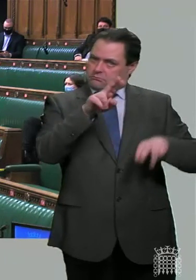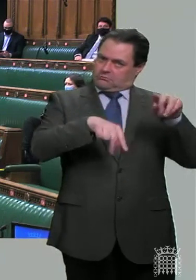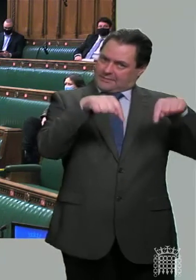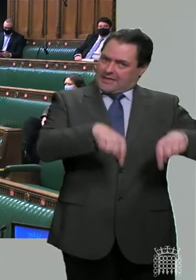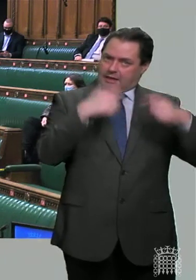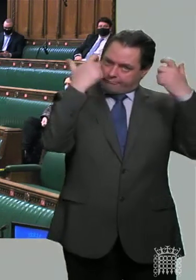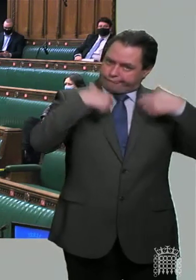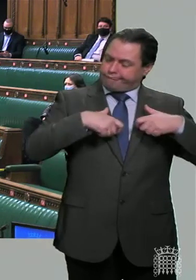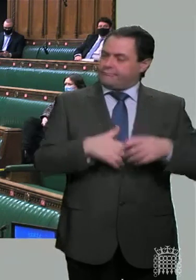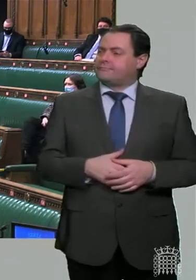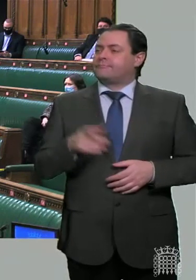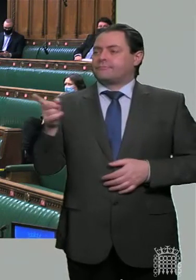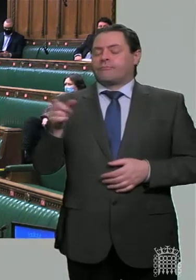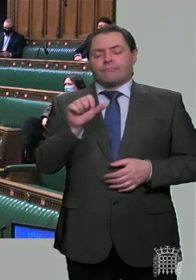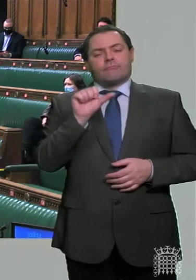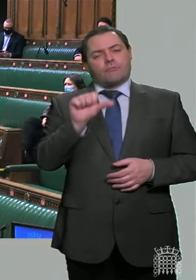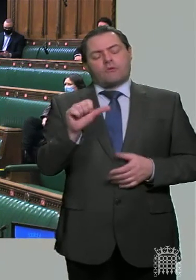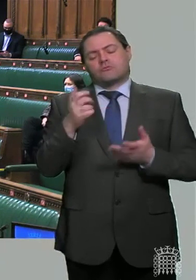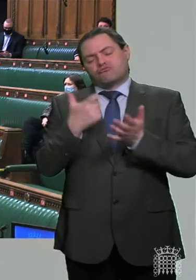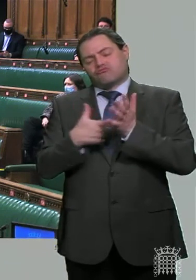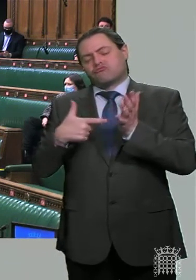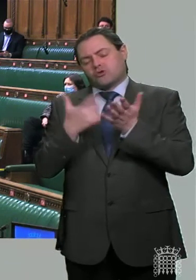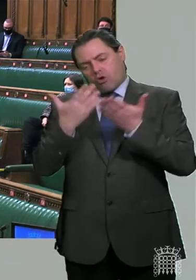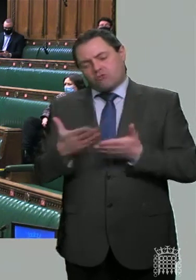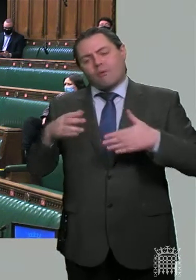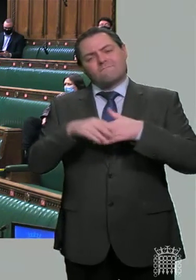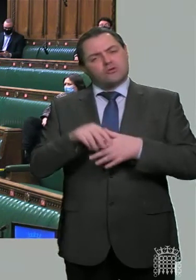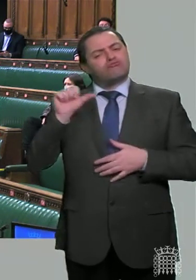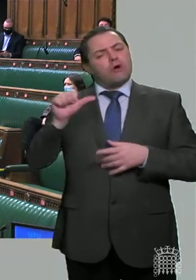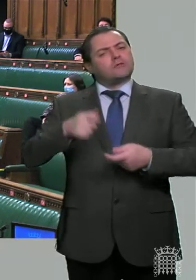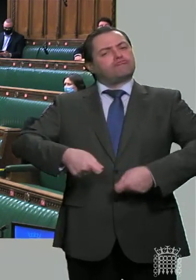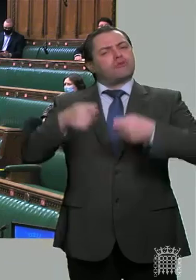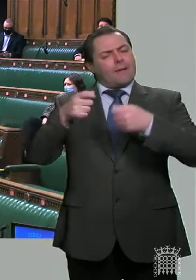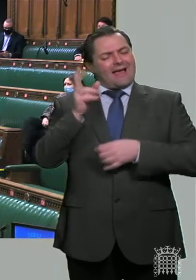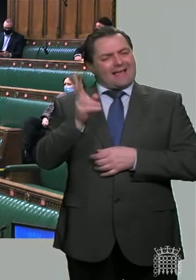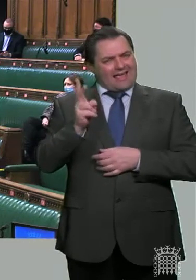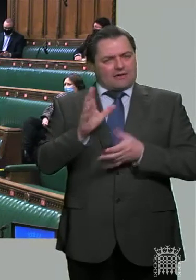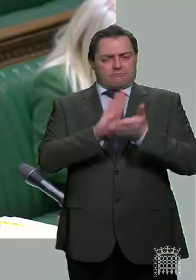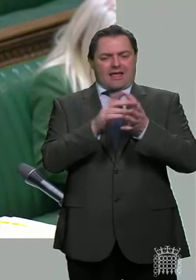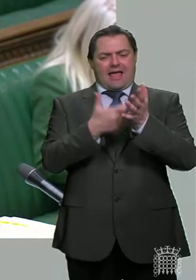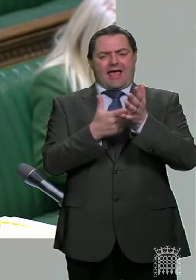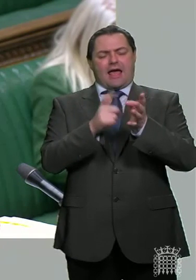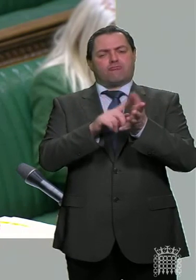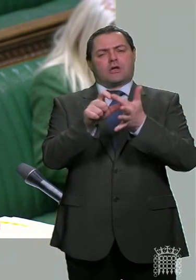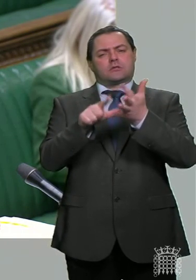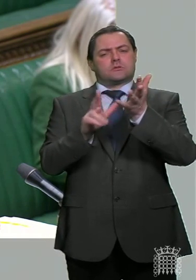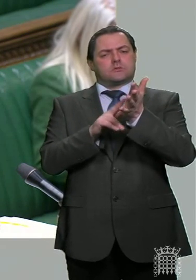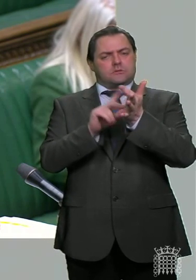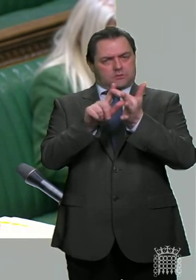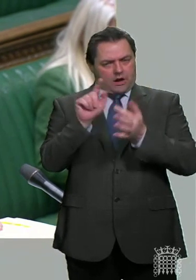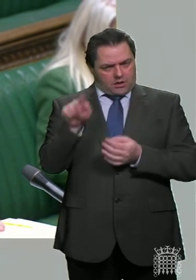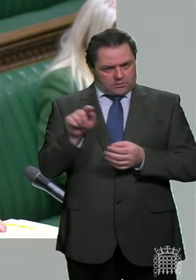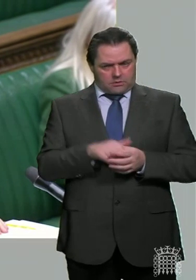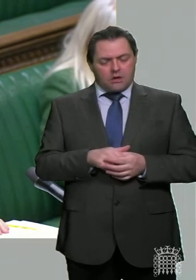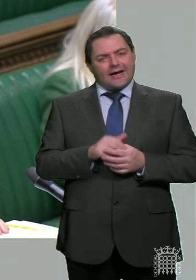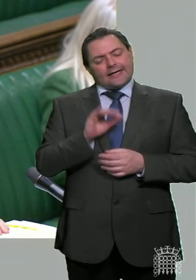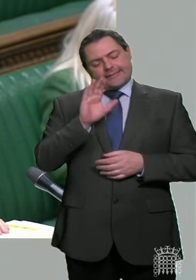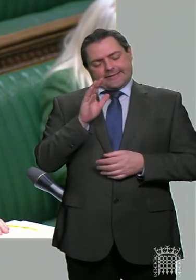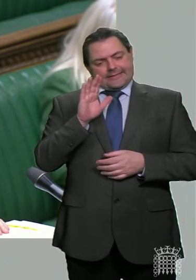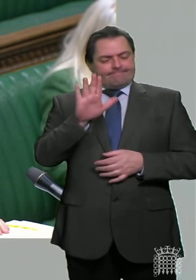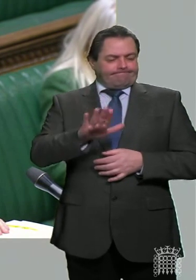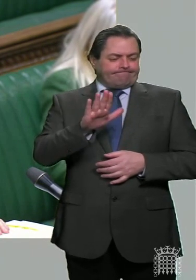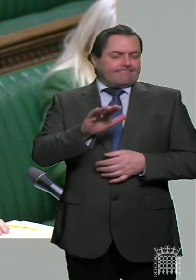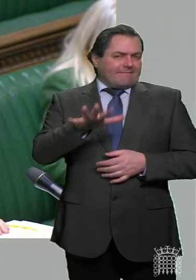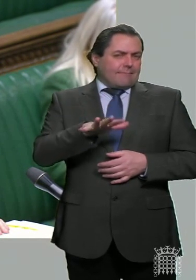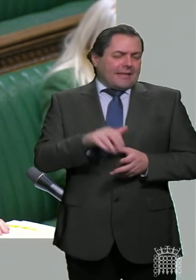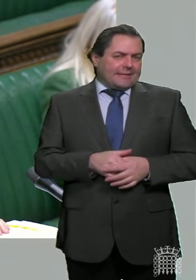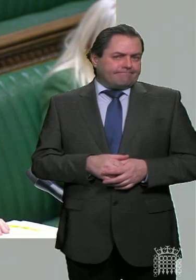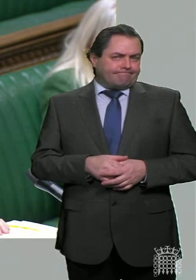My right honourable Friend is completely right to continue to raise the case of Harry Dunn, and we sympathise deeply with his family.